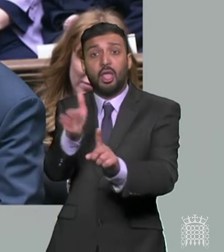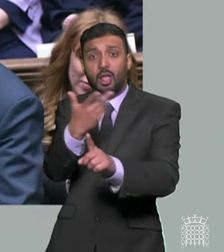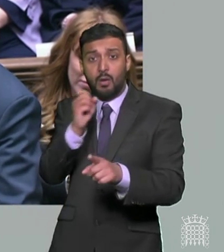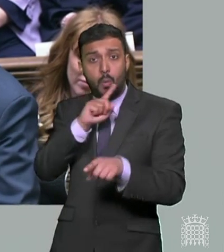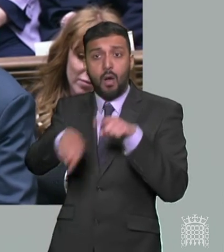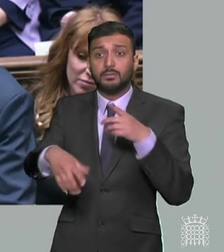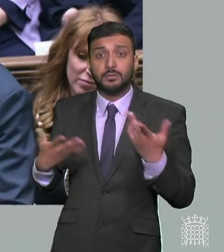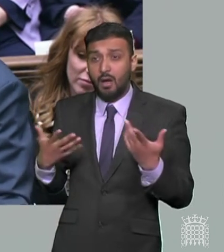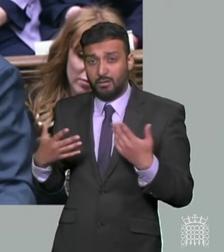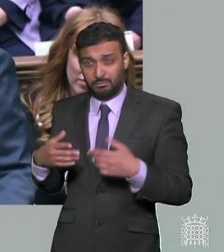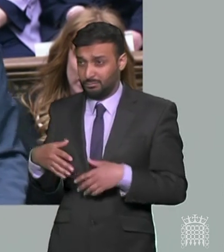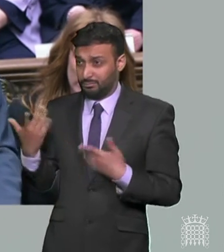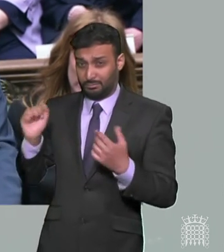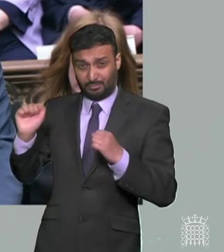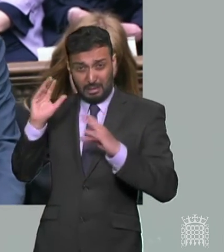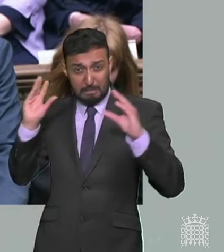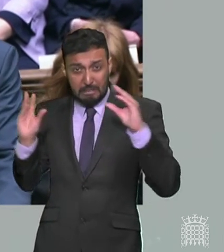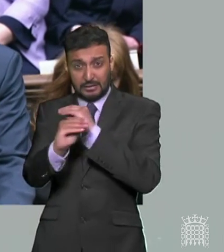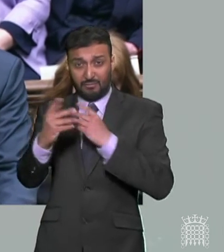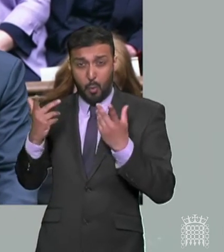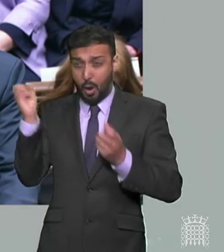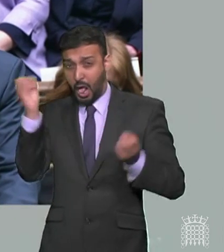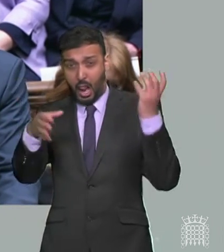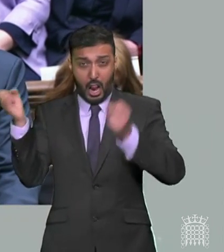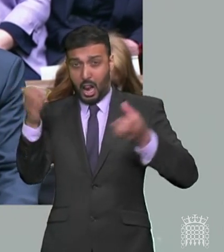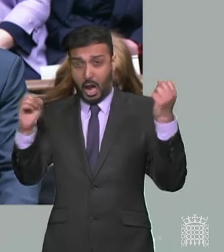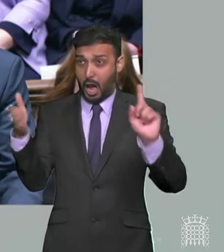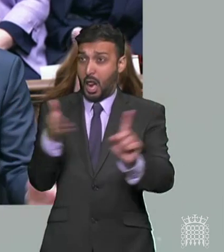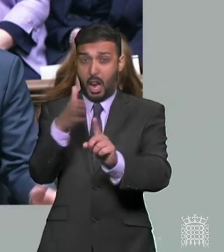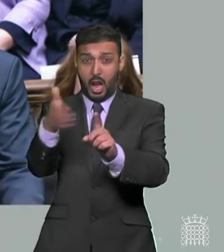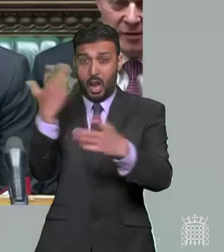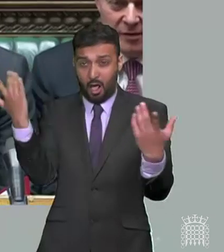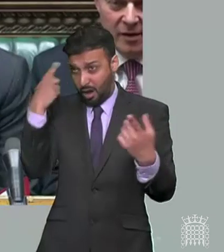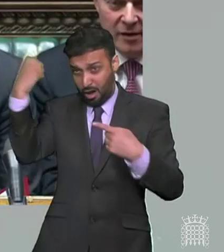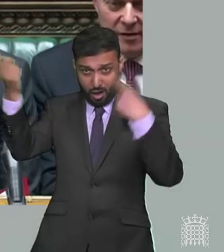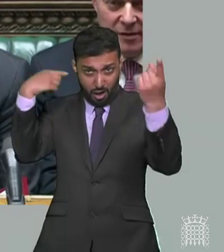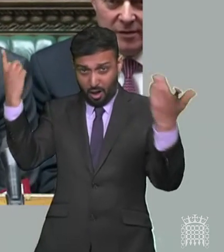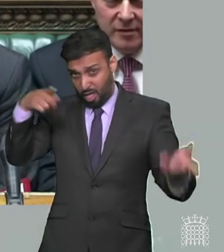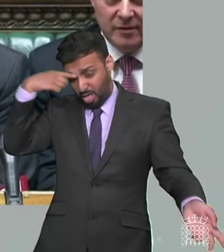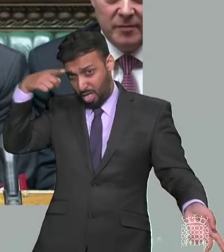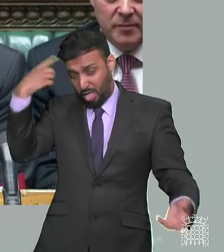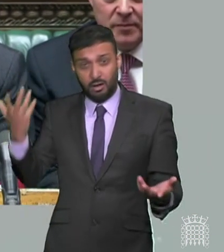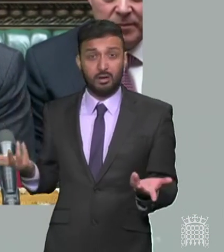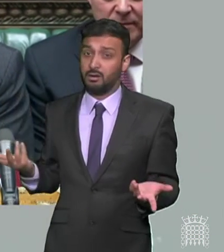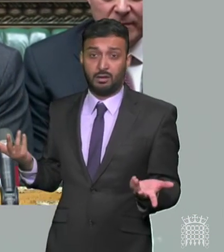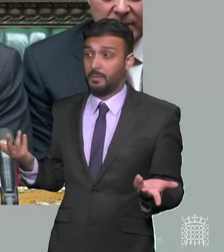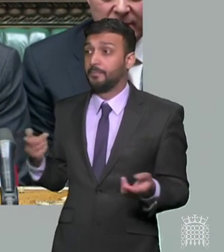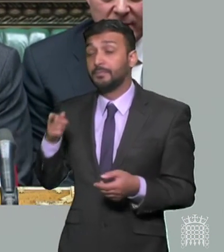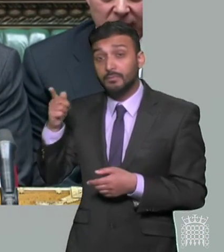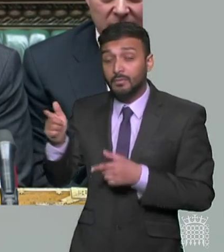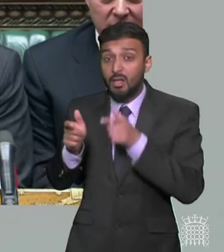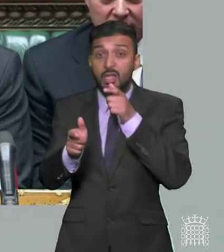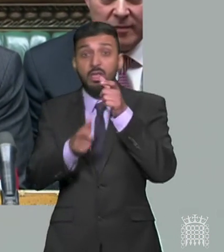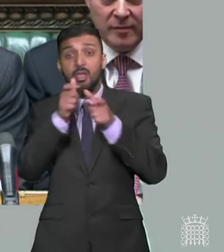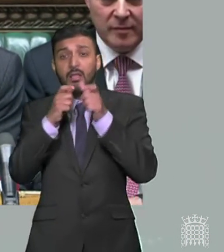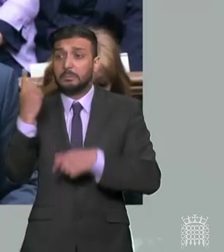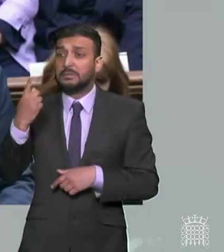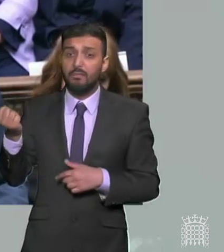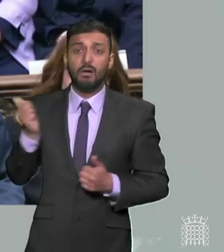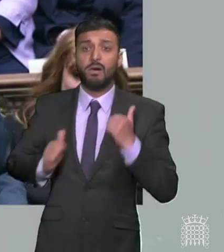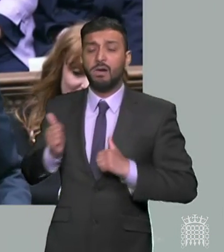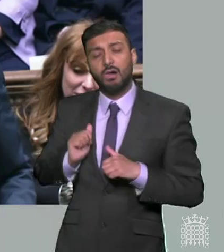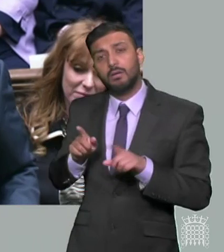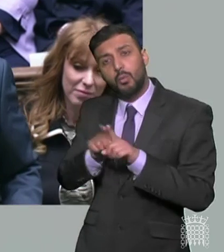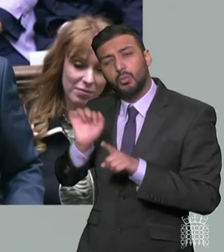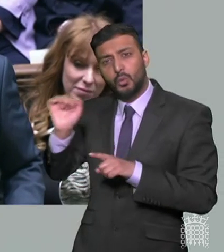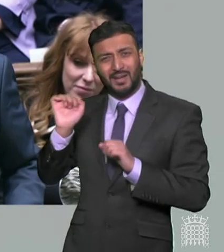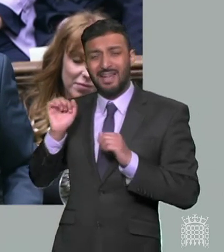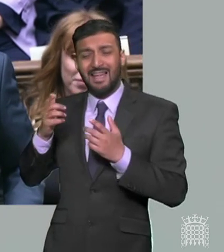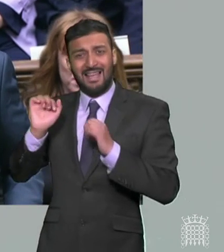Powerful stuff, Prime Minister. Here is the problem: it is not just his words that are complacent; it is his actions as well.